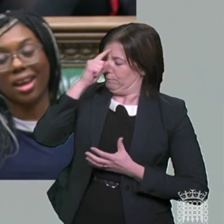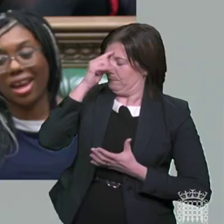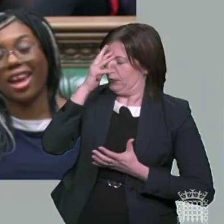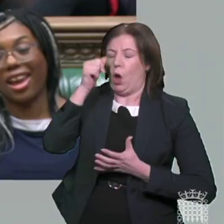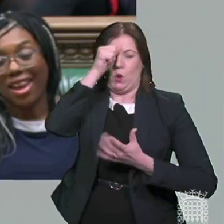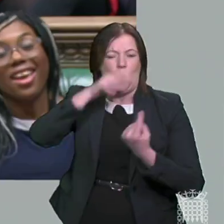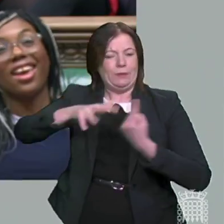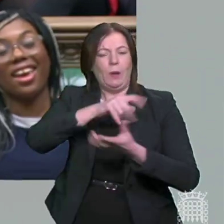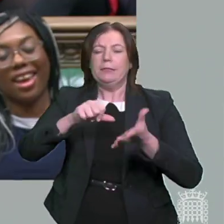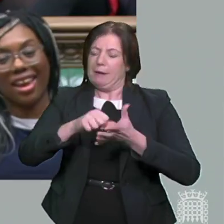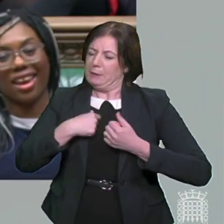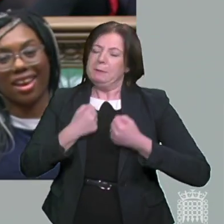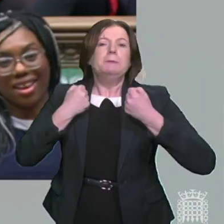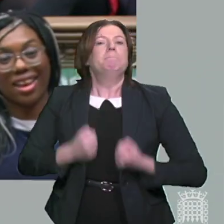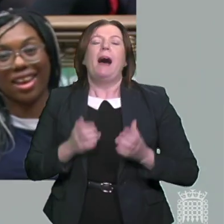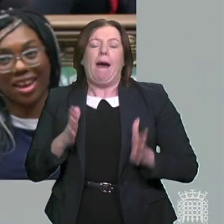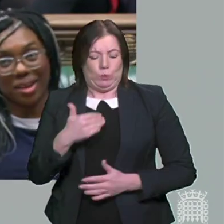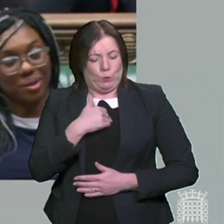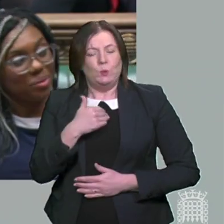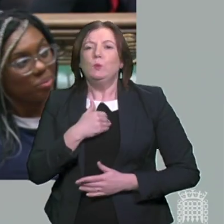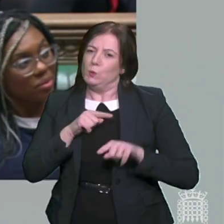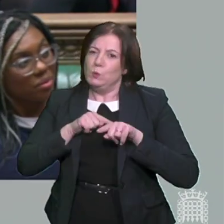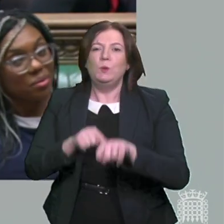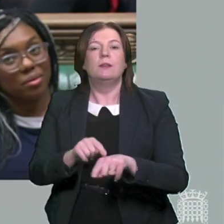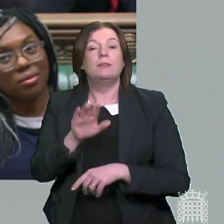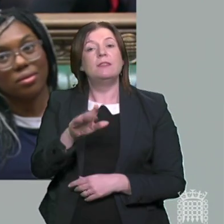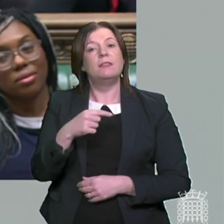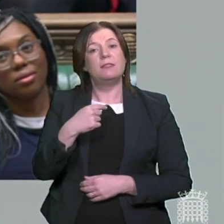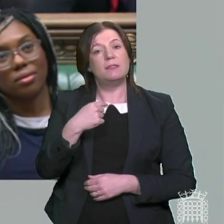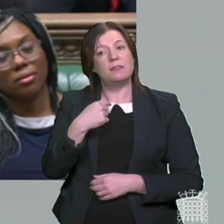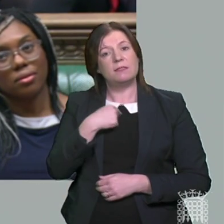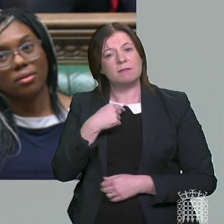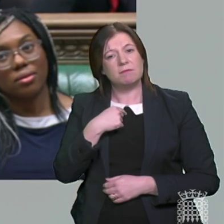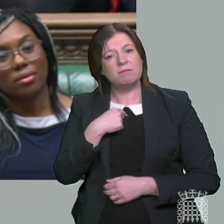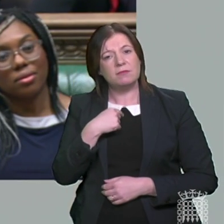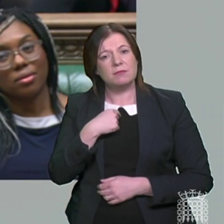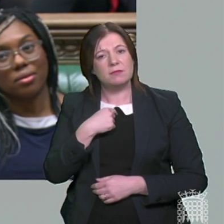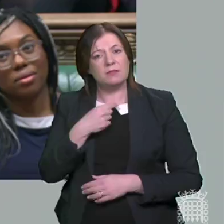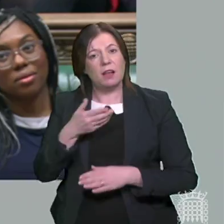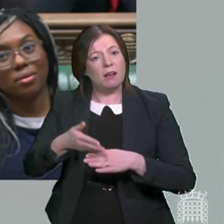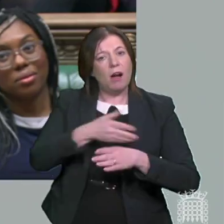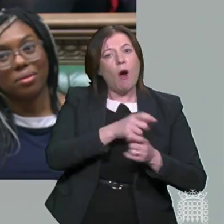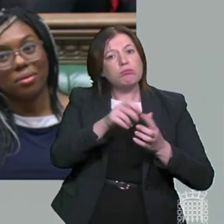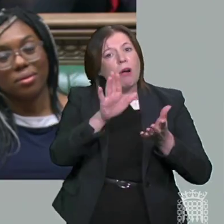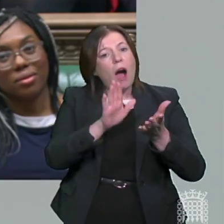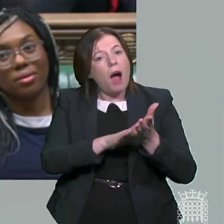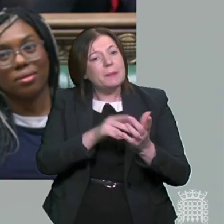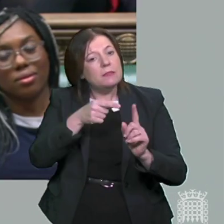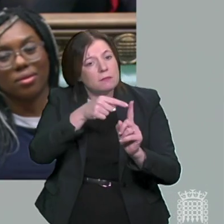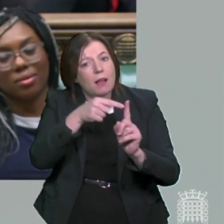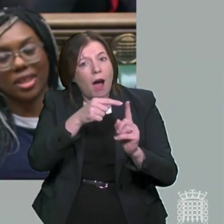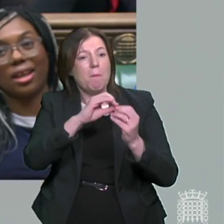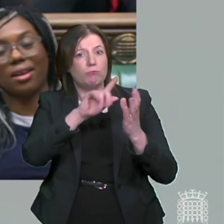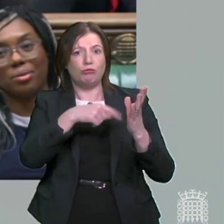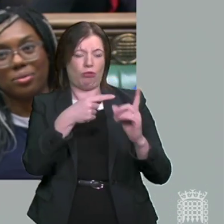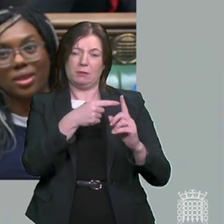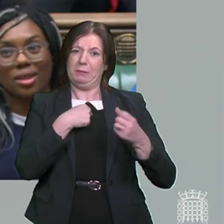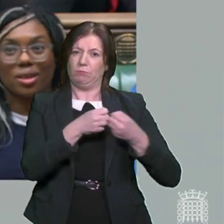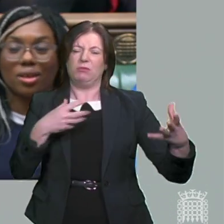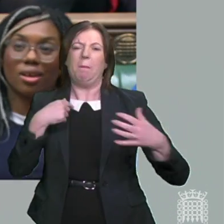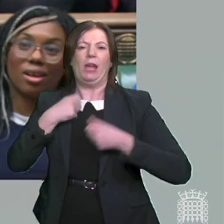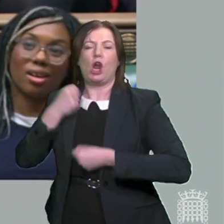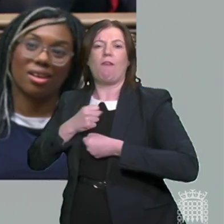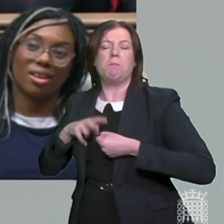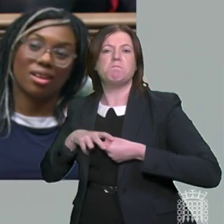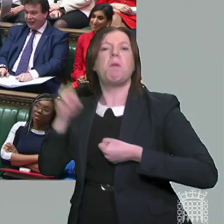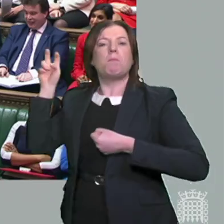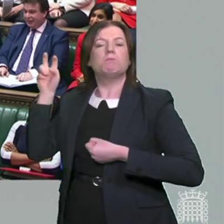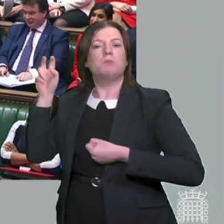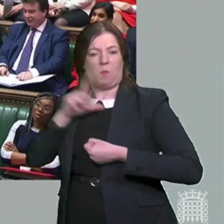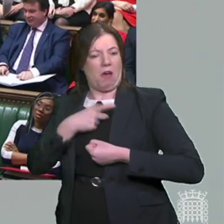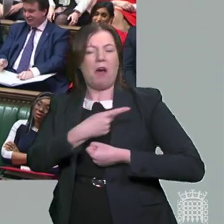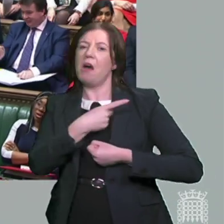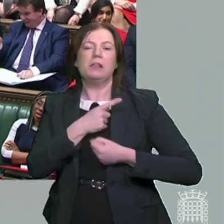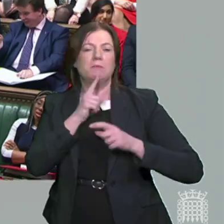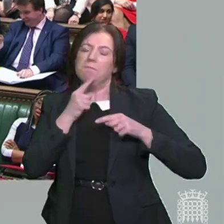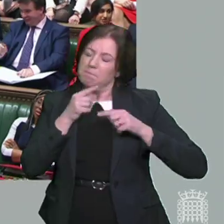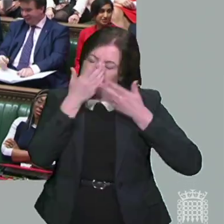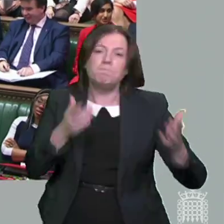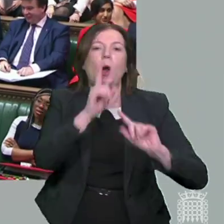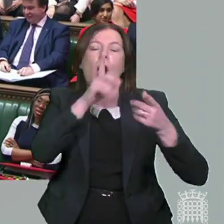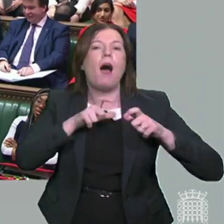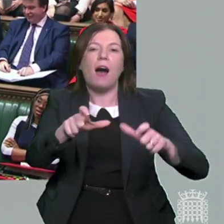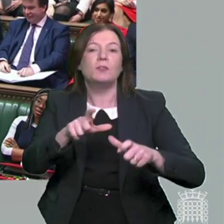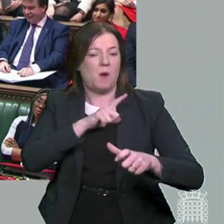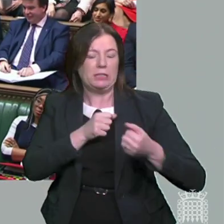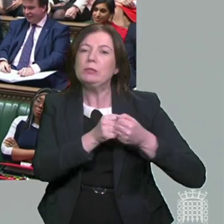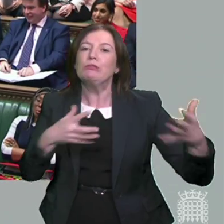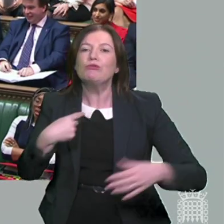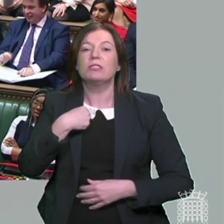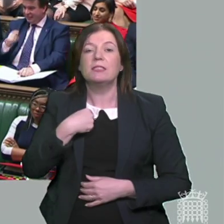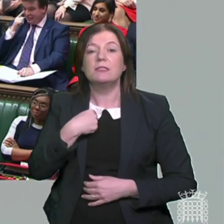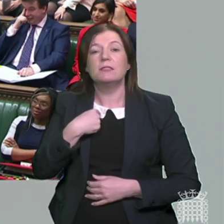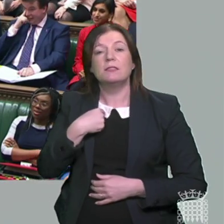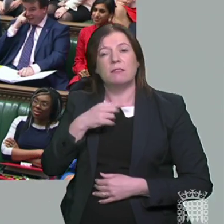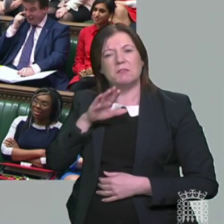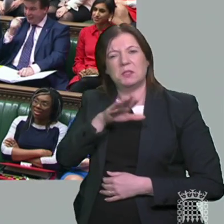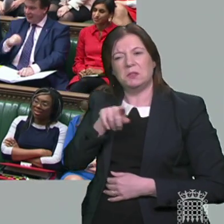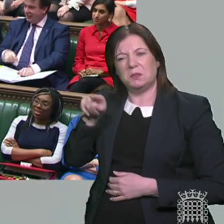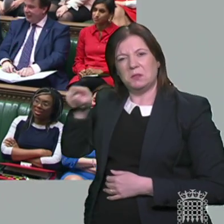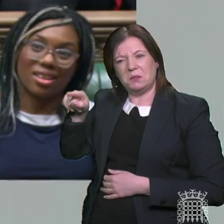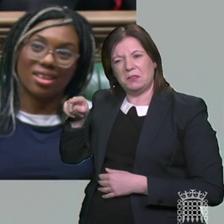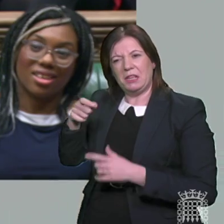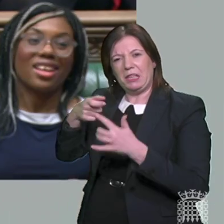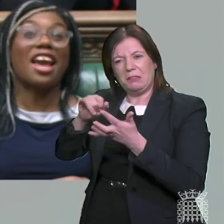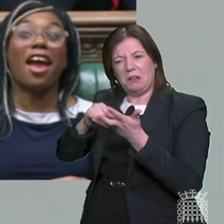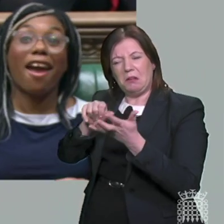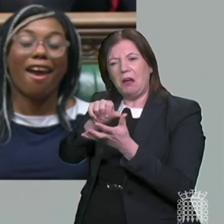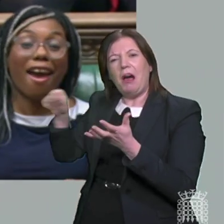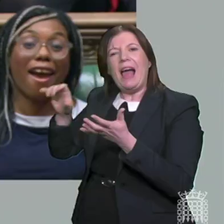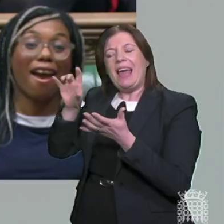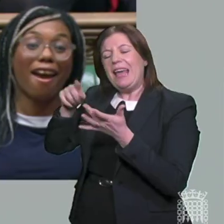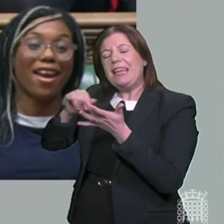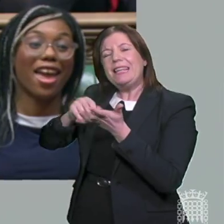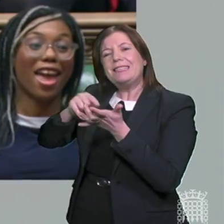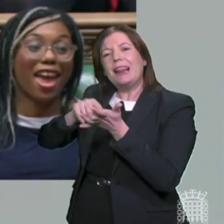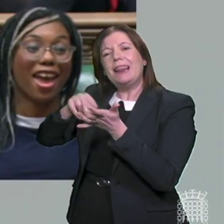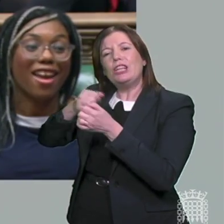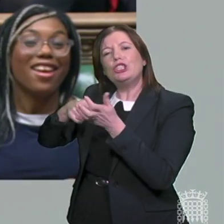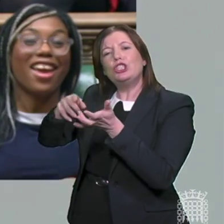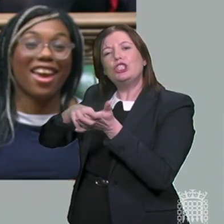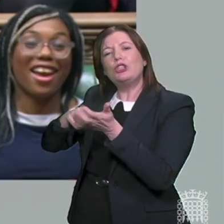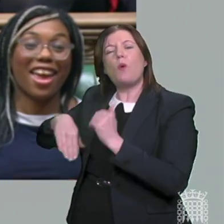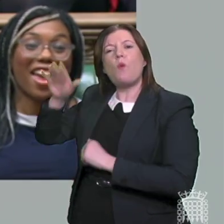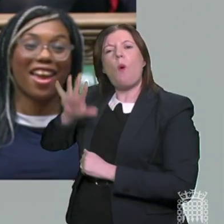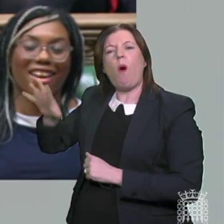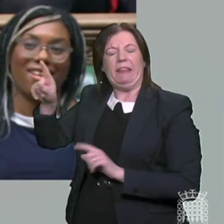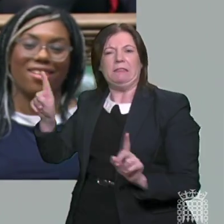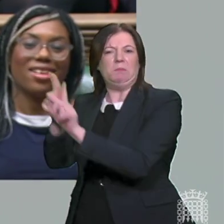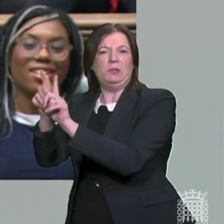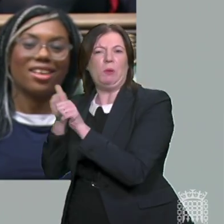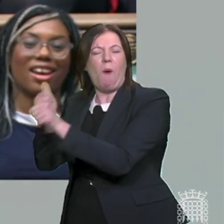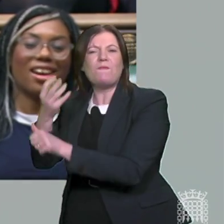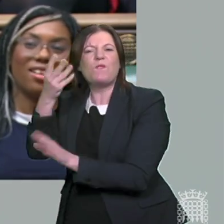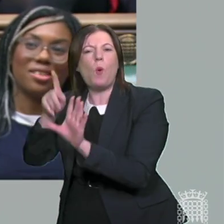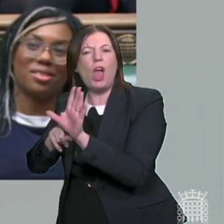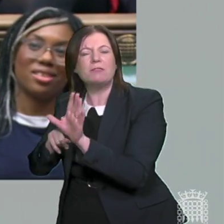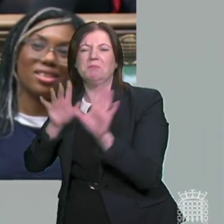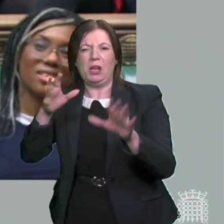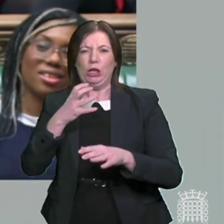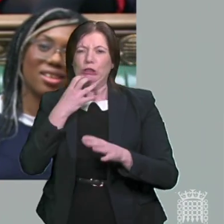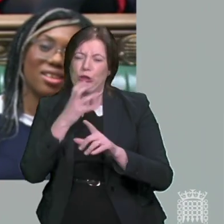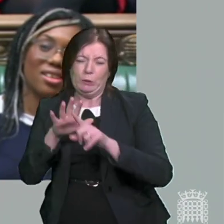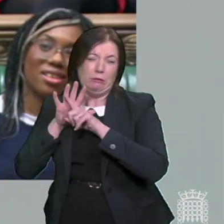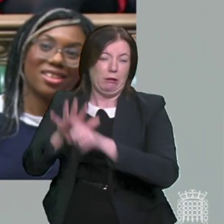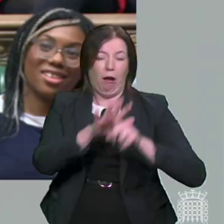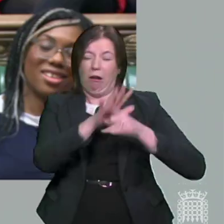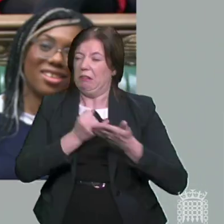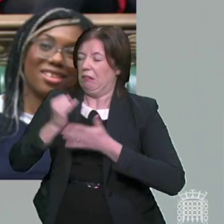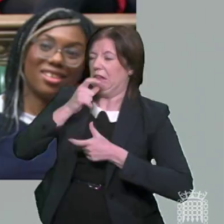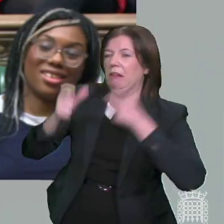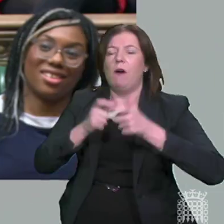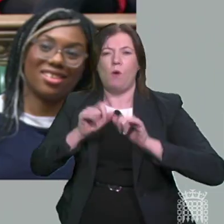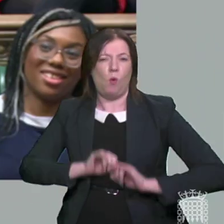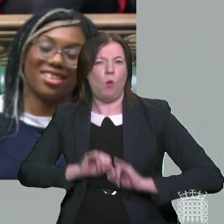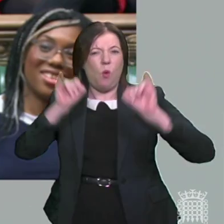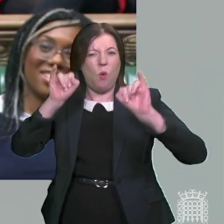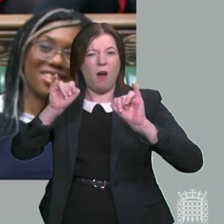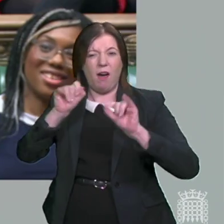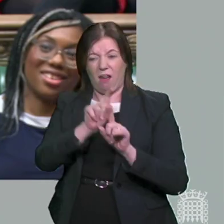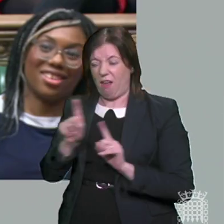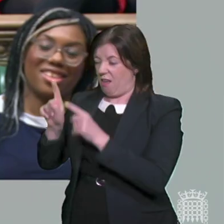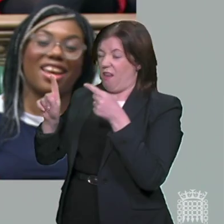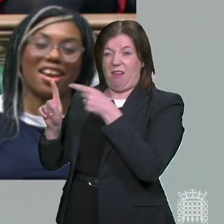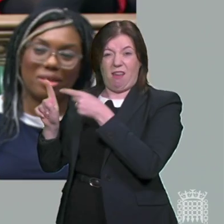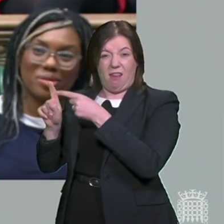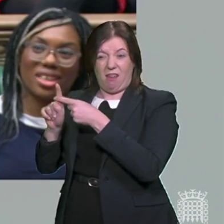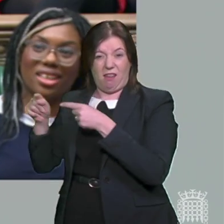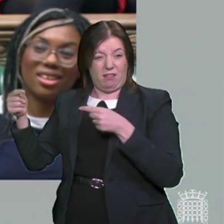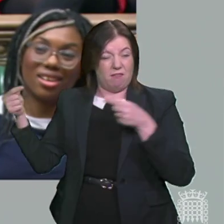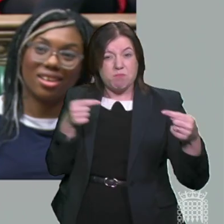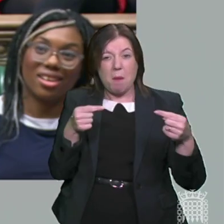When I disagreed fundamentally with the previous Prime Minister, my right honourable Friend the Member for Uxbridge and South Ruislip, I resigned from the Government, but for four long years, he sat next to the right honourable Member for Islington North when antisemitism ran rife and his predecessor sided with our opponents.